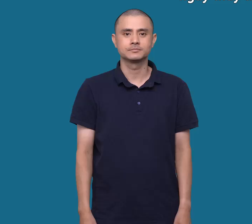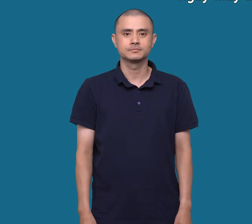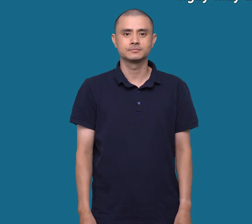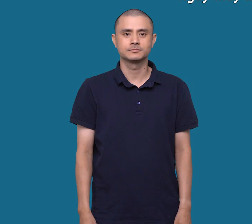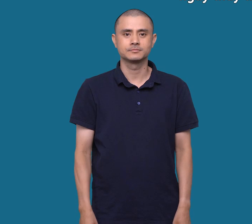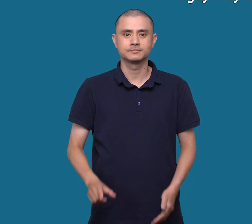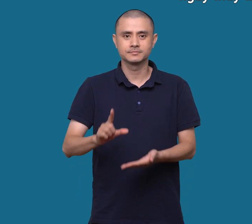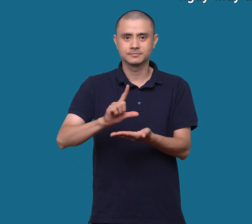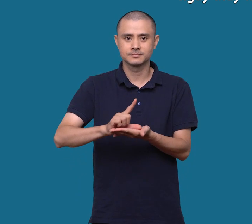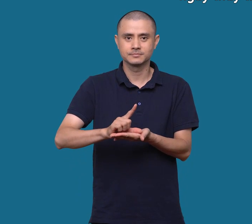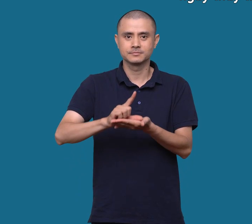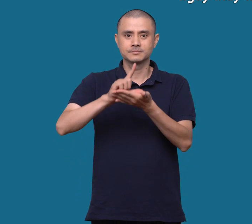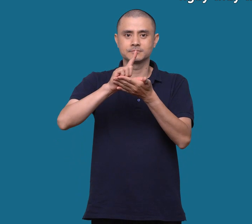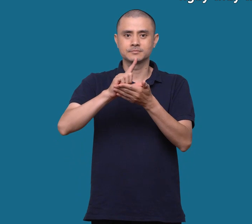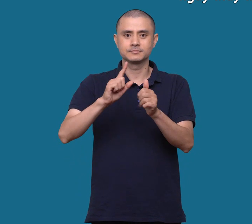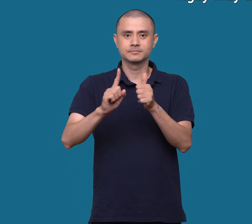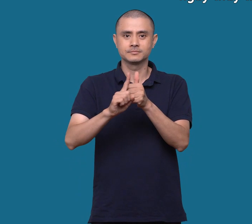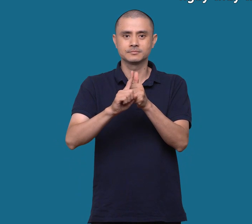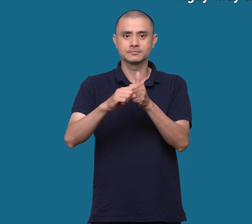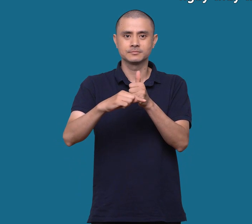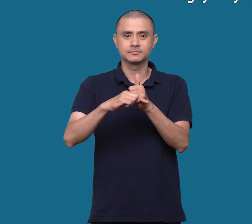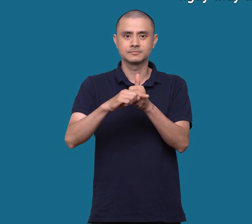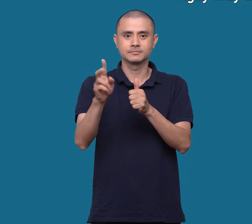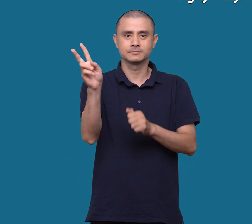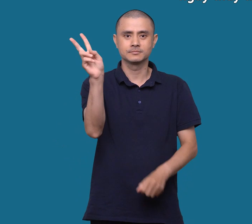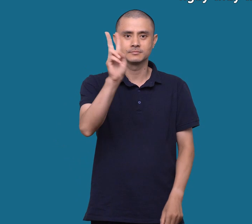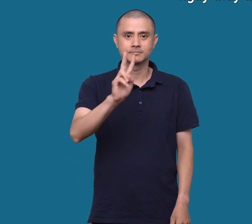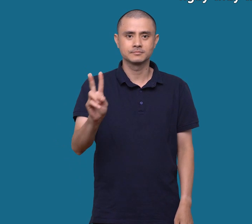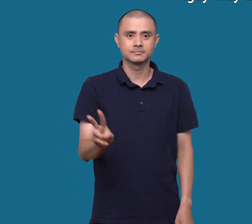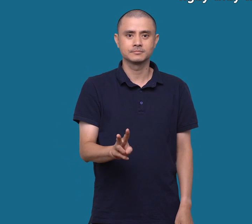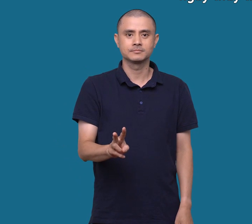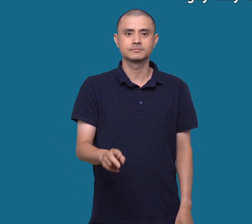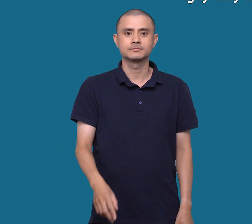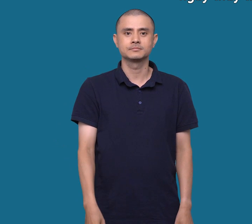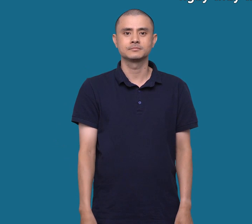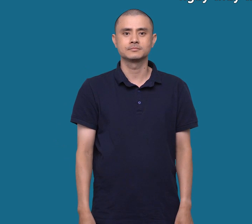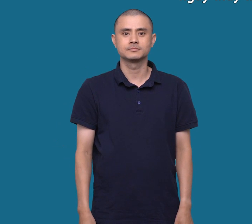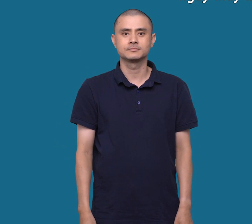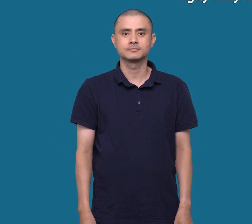ngày thầy thuốc Việt Nam